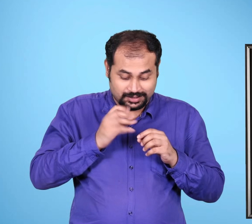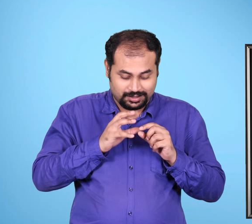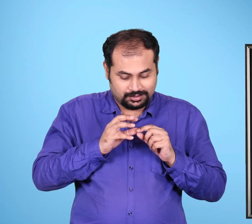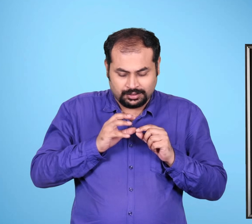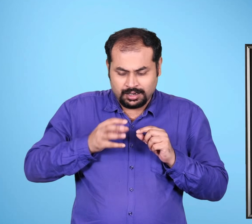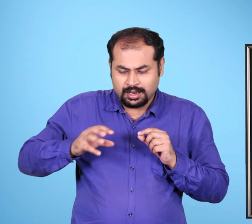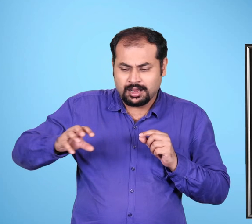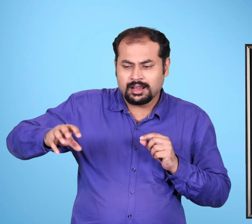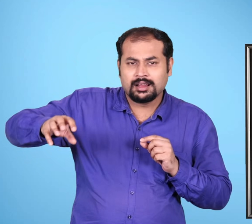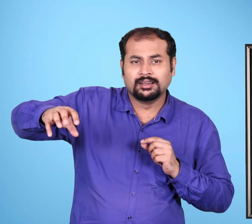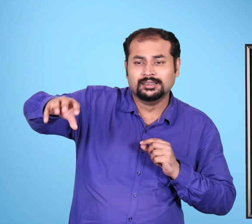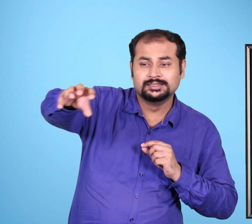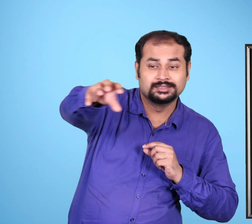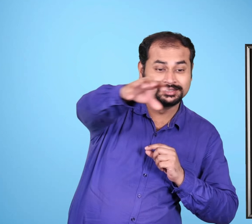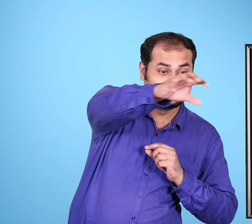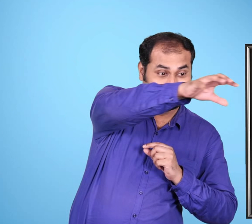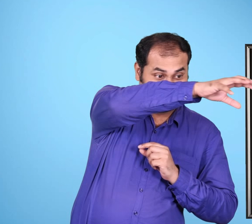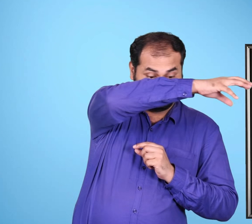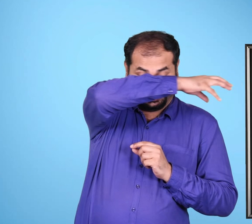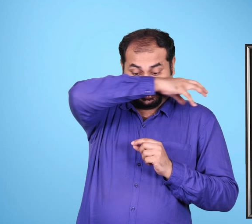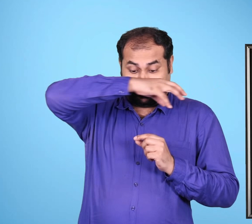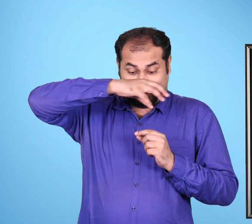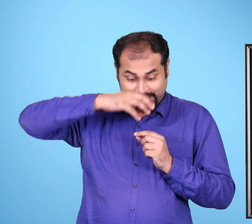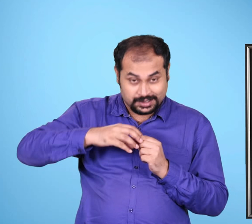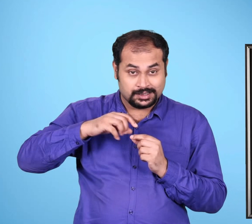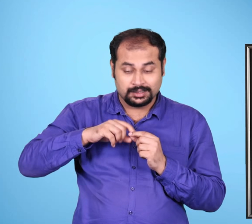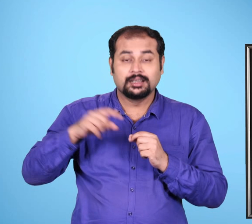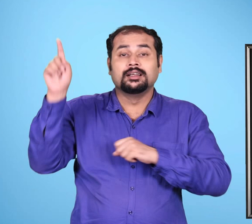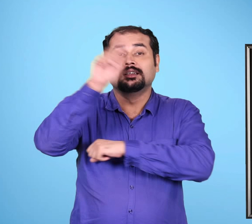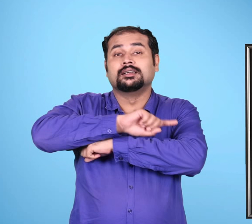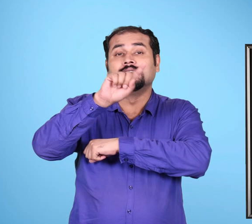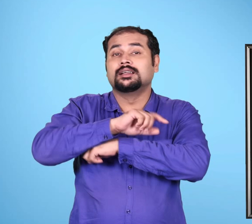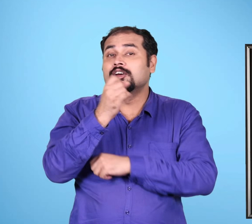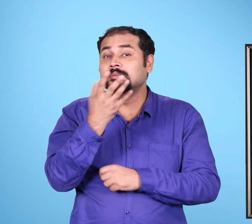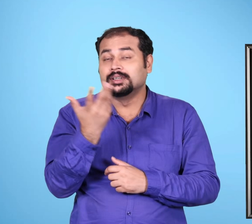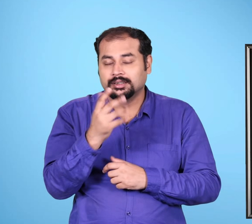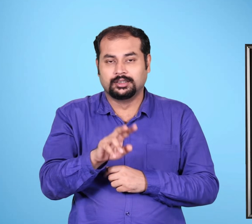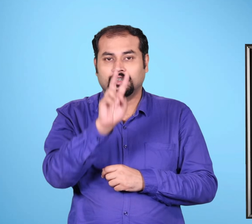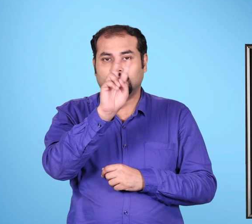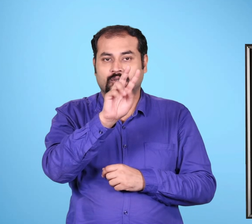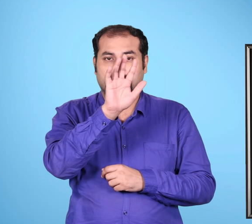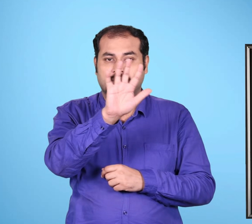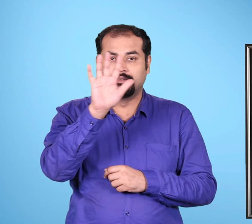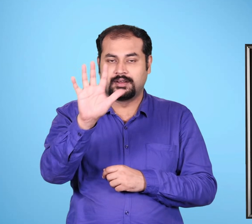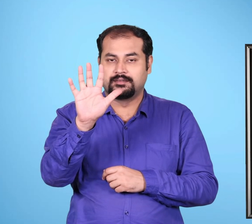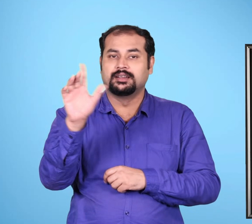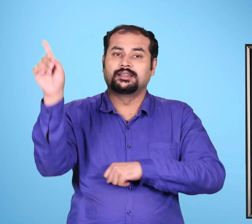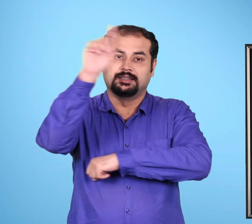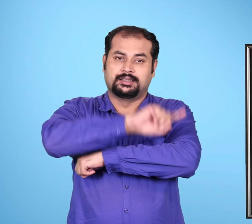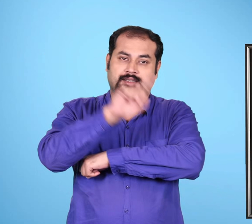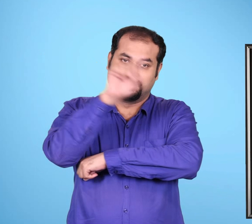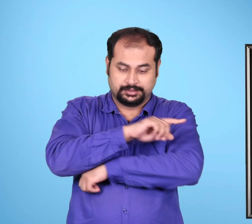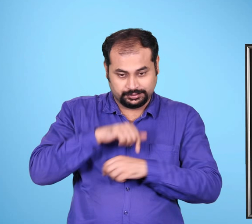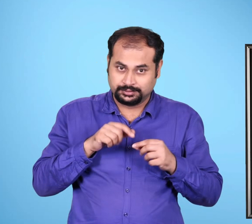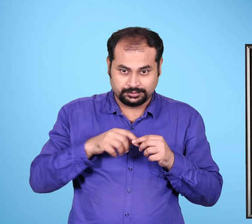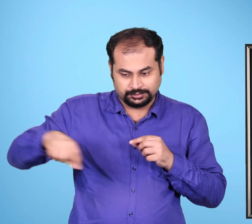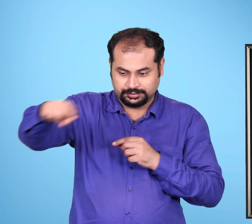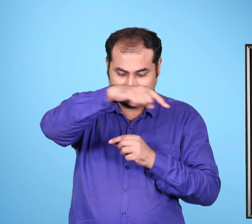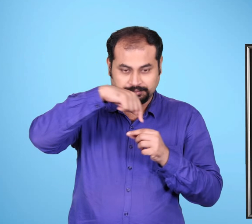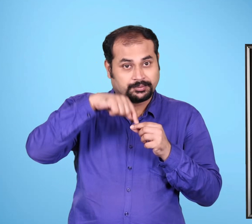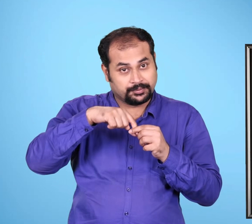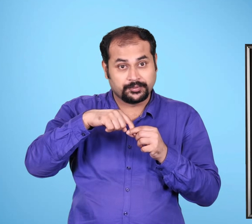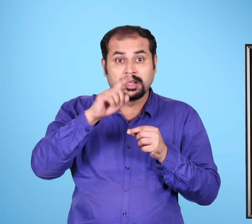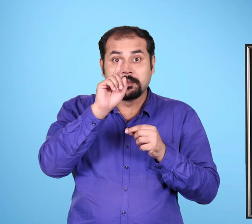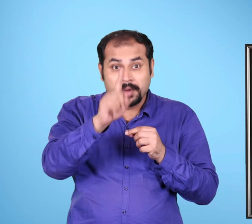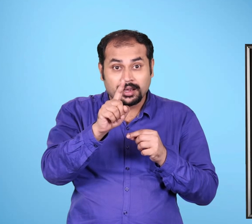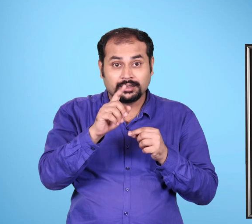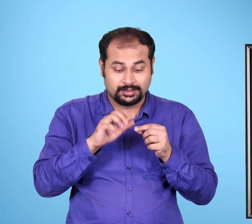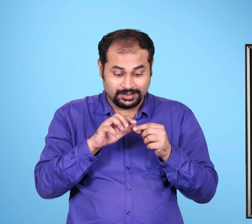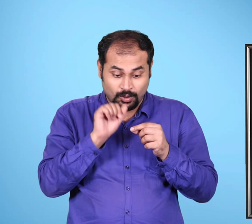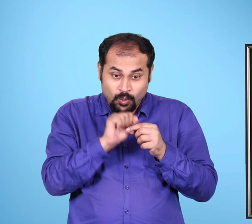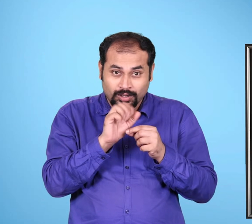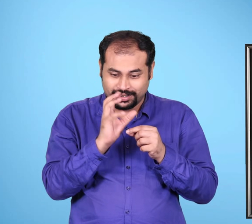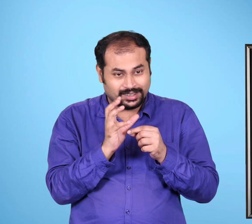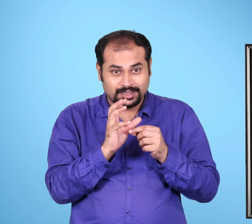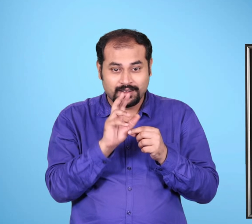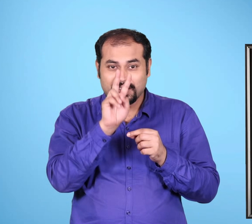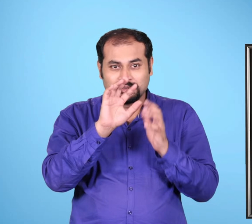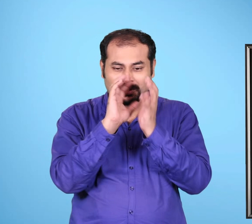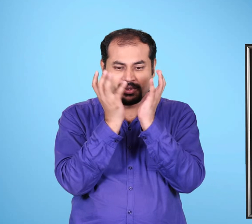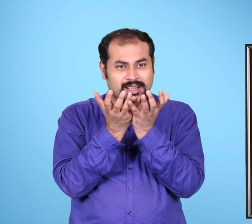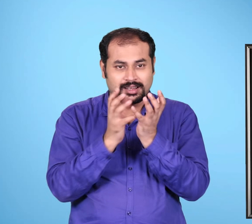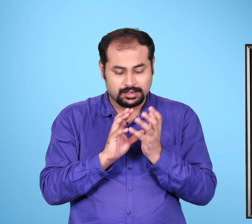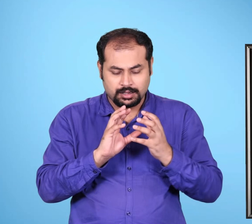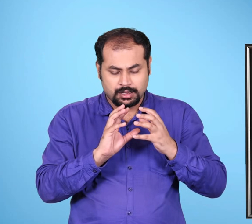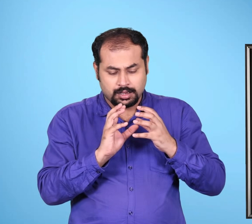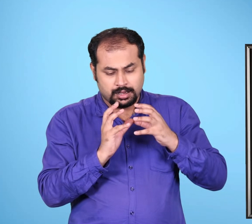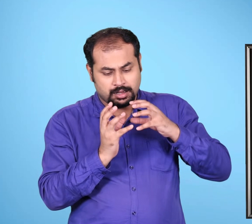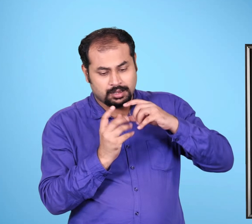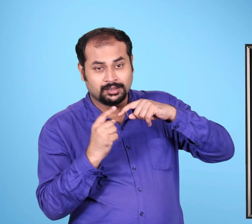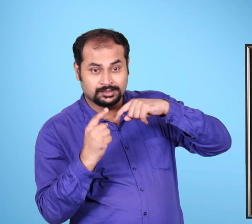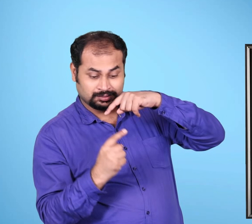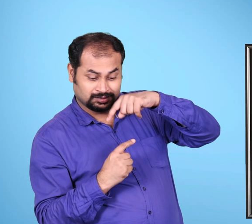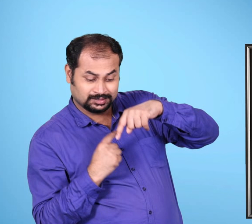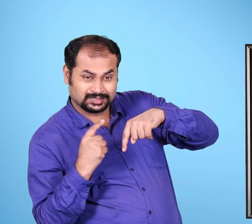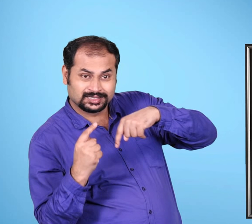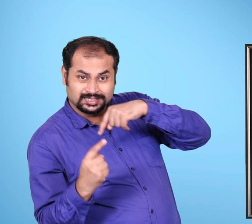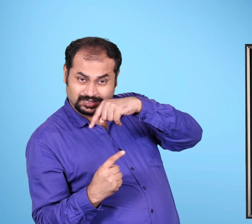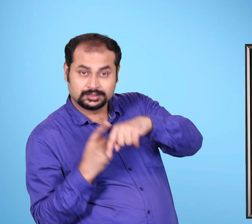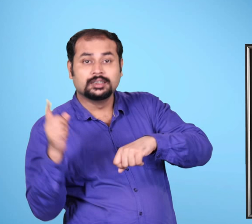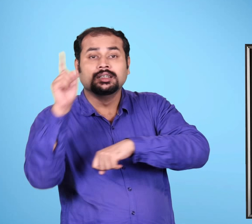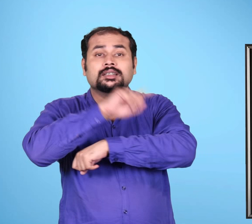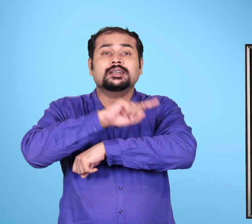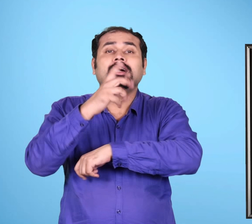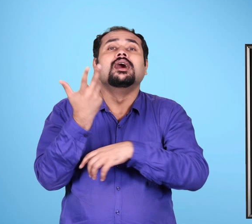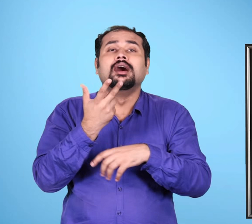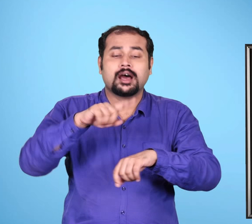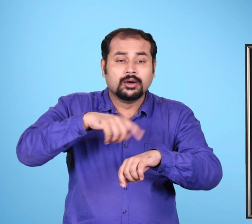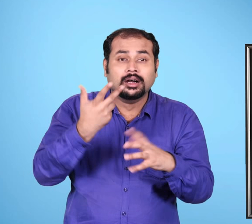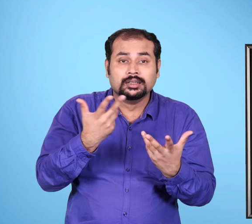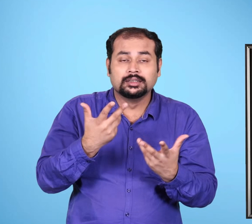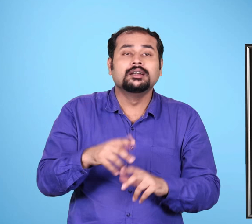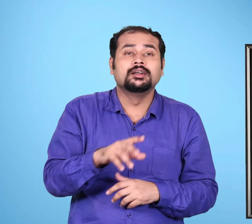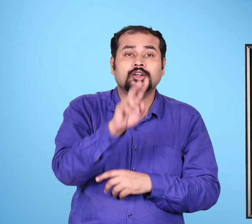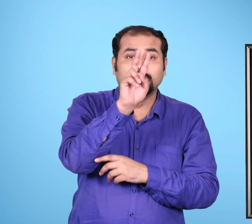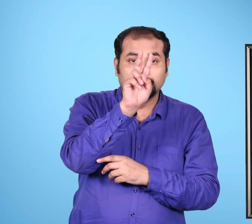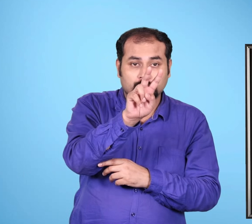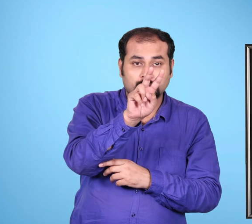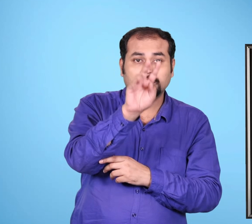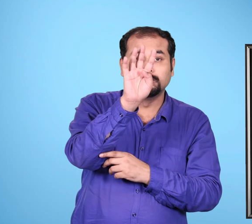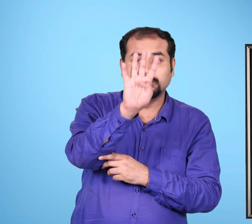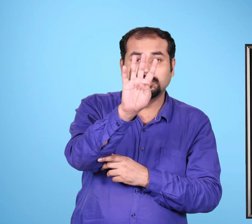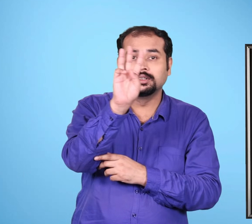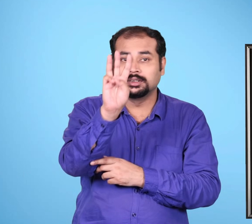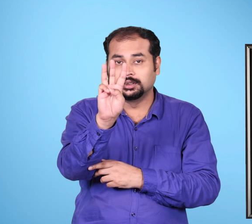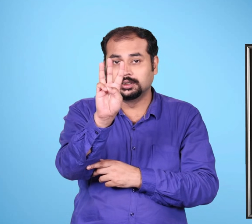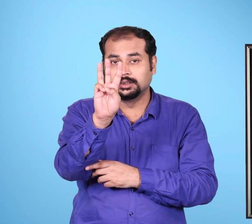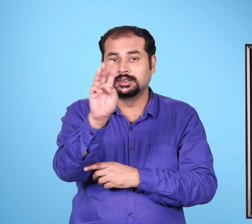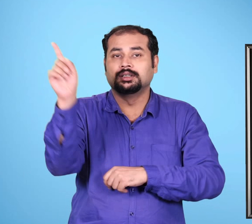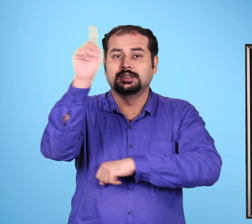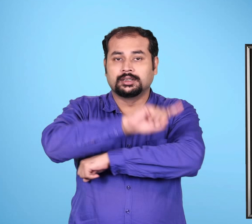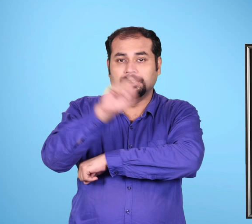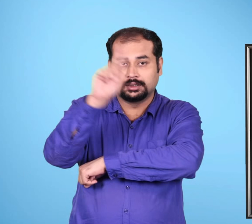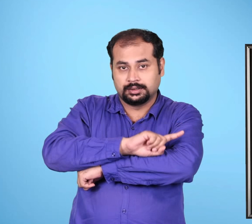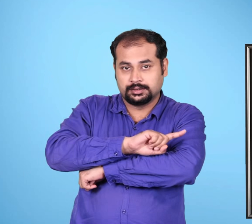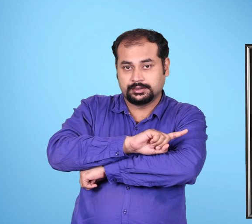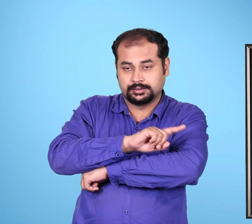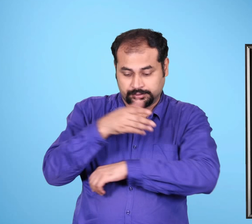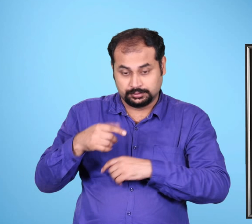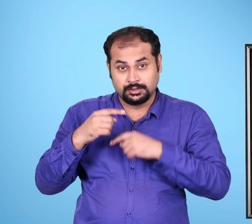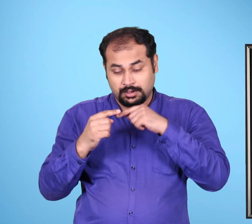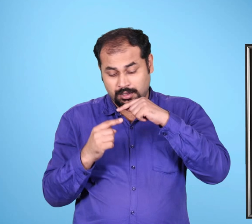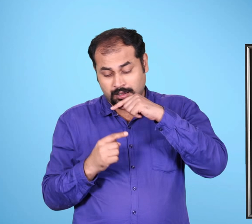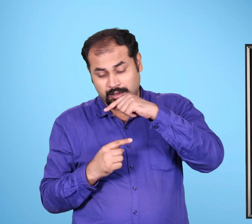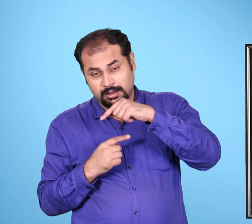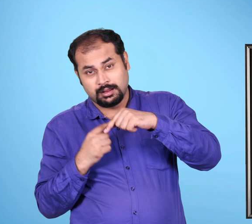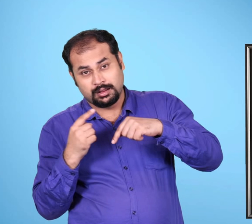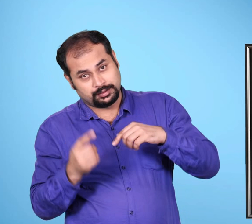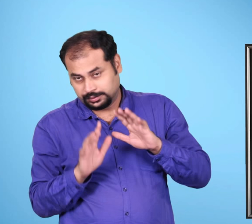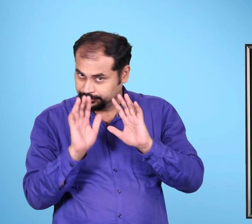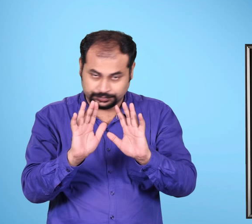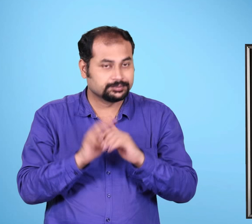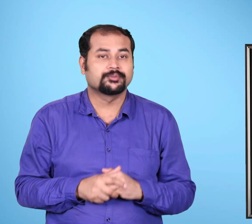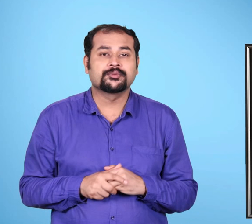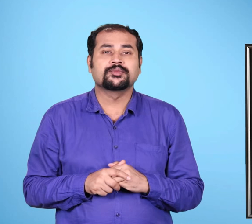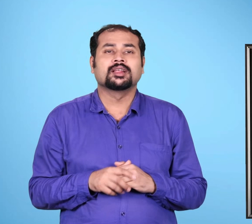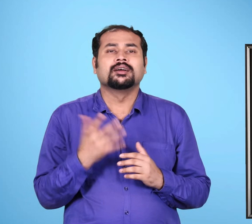one revolution around the sun, and 243 days for one rotation on its axis.